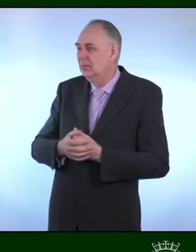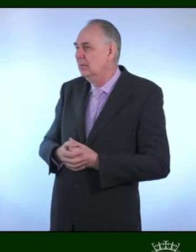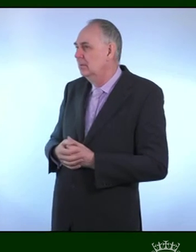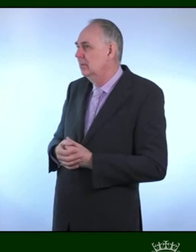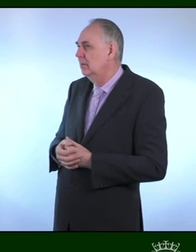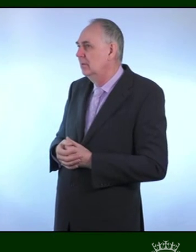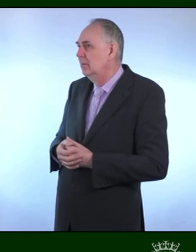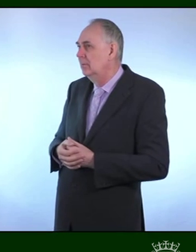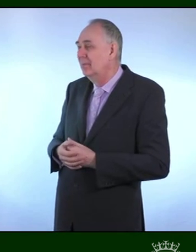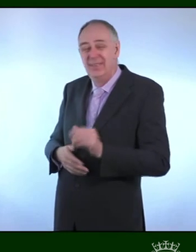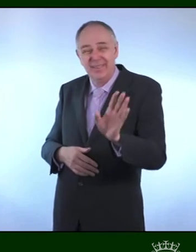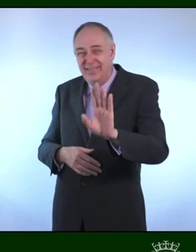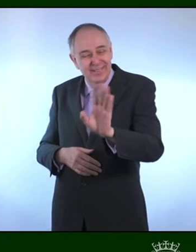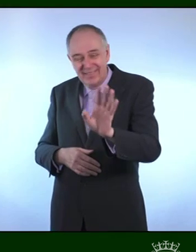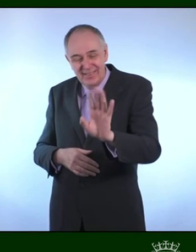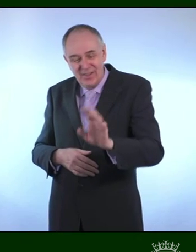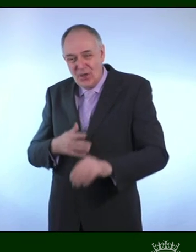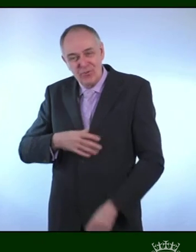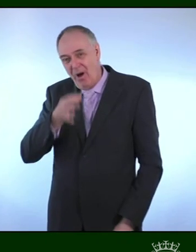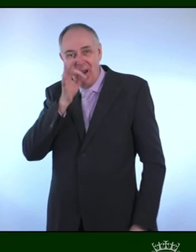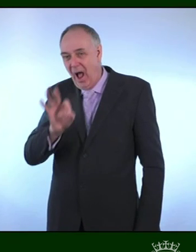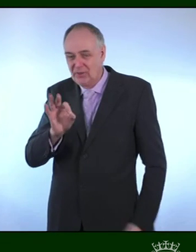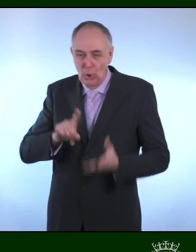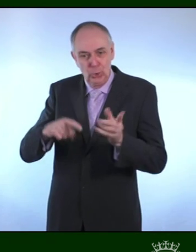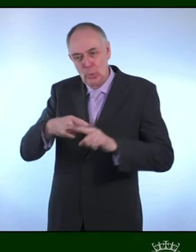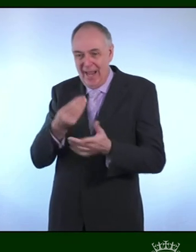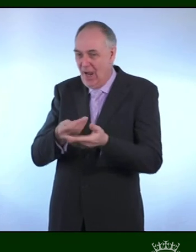We are not asking for the entire UK economy to be closed down.